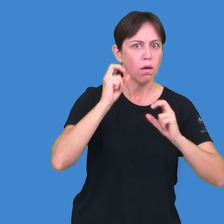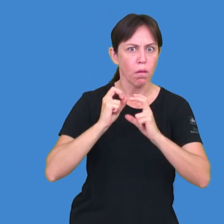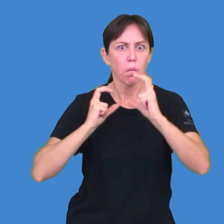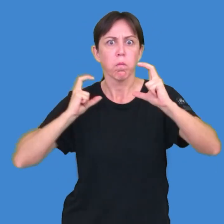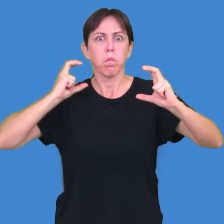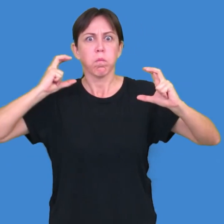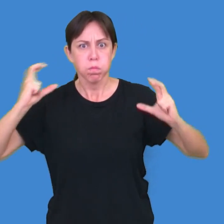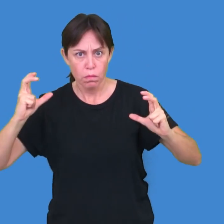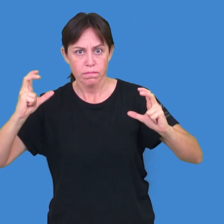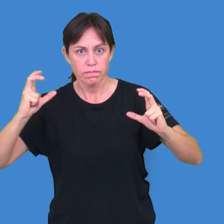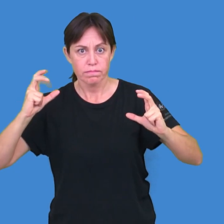gordo